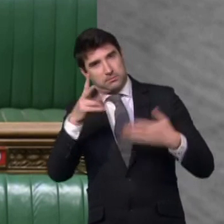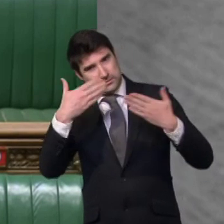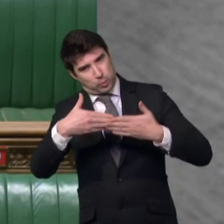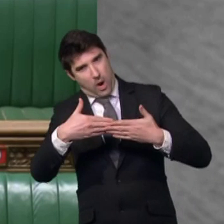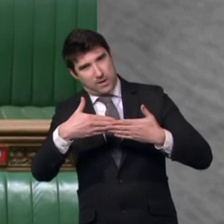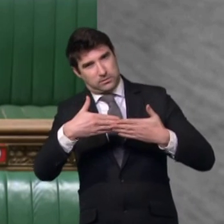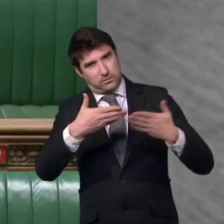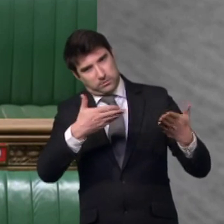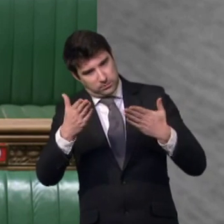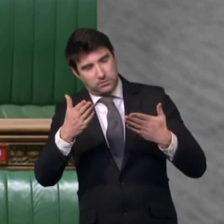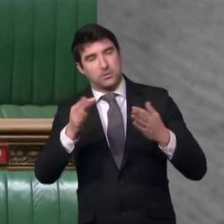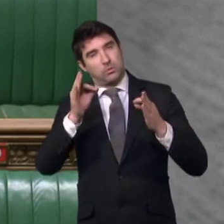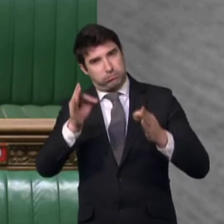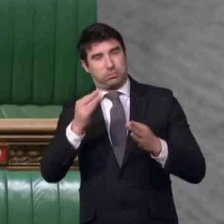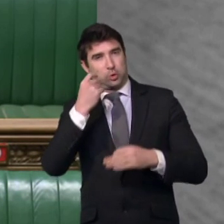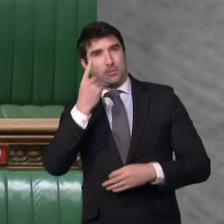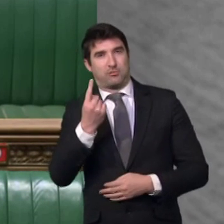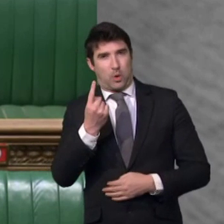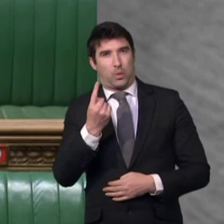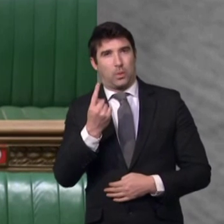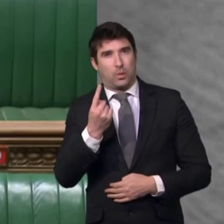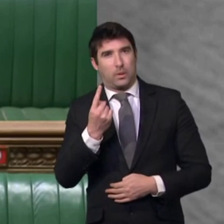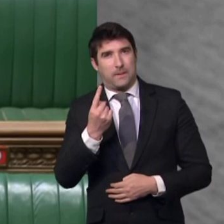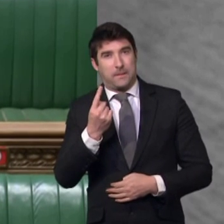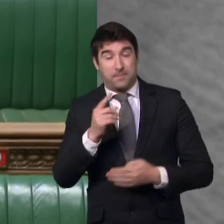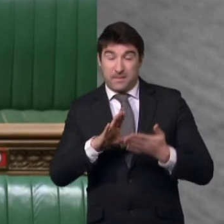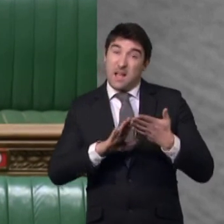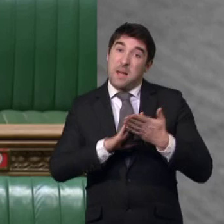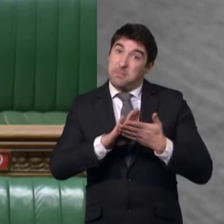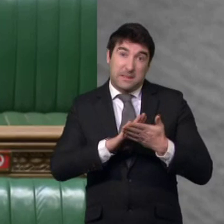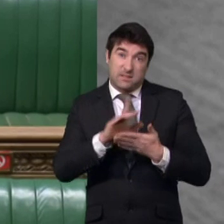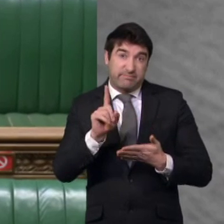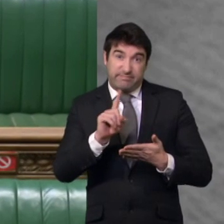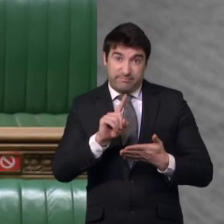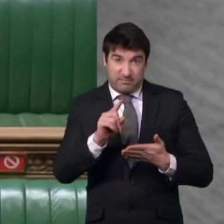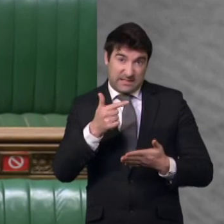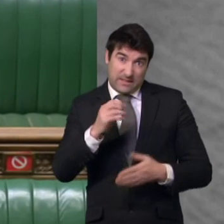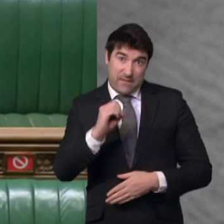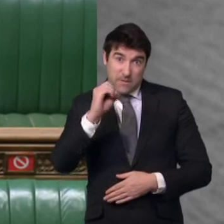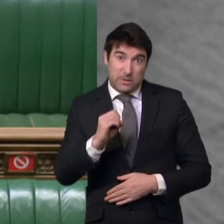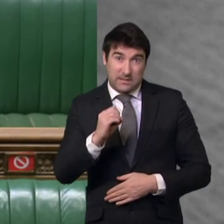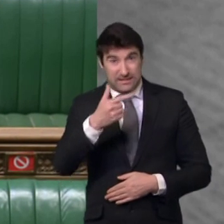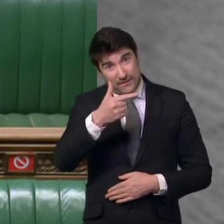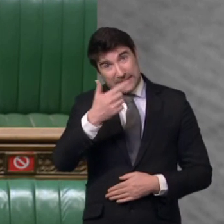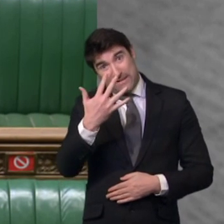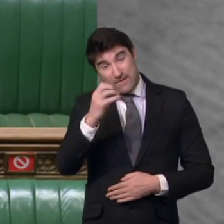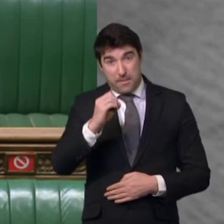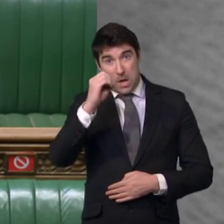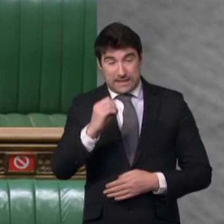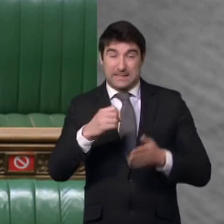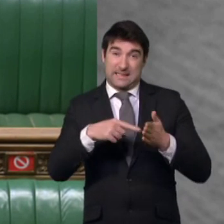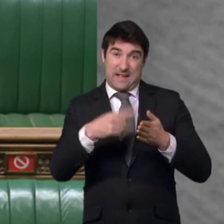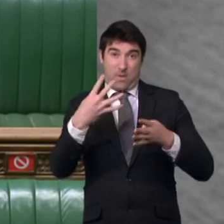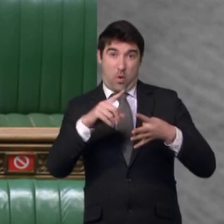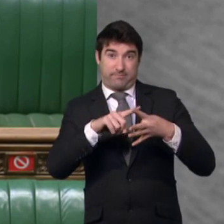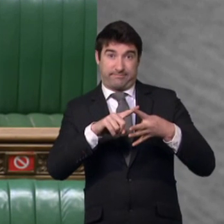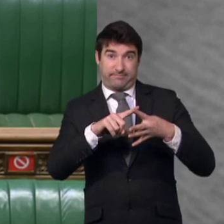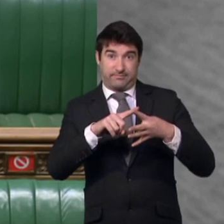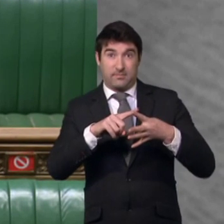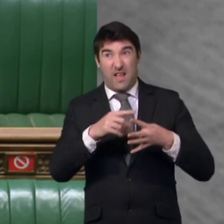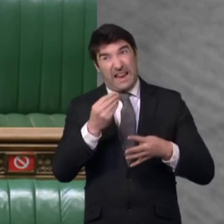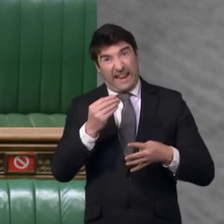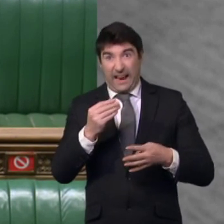The new variant means that three quarters of the population will now be in tier 4 and almost all the country will be in tiers 3 and 4.